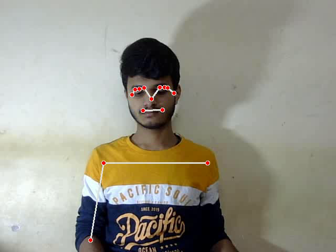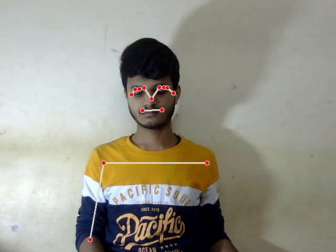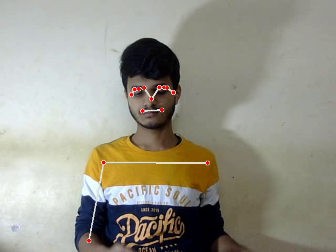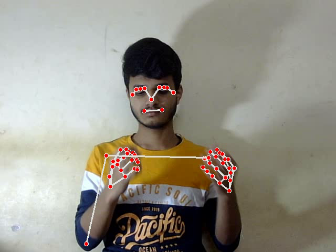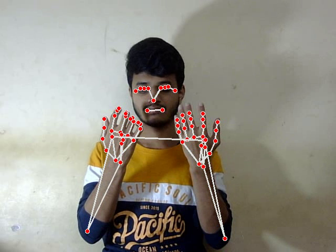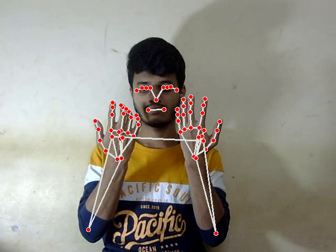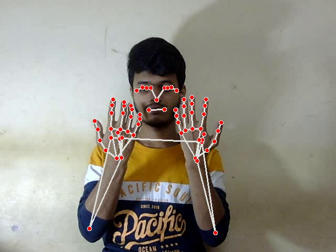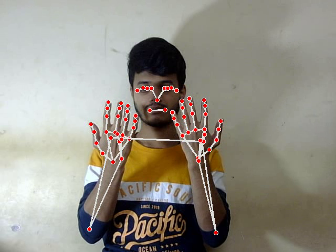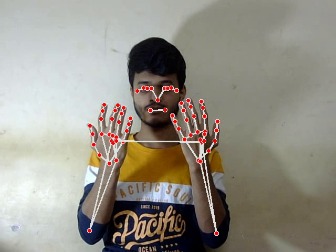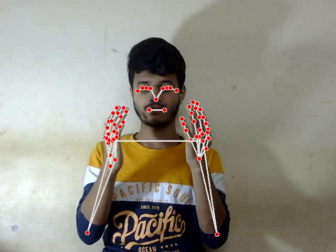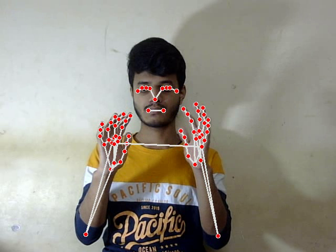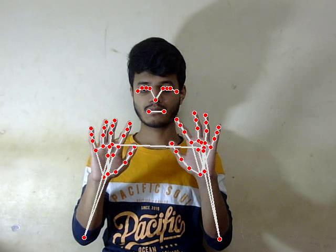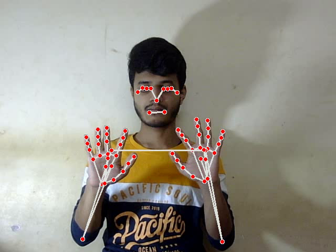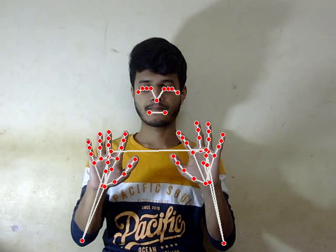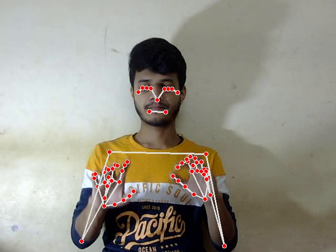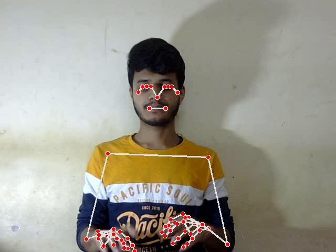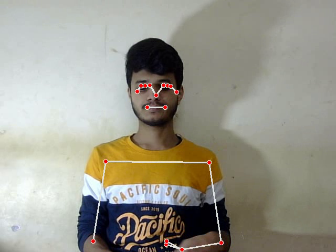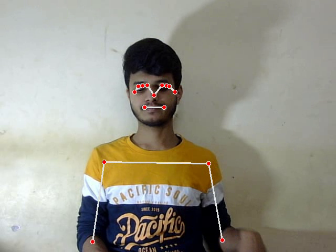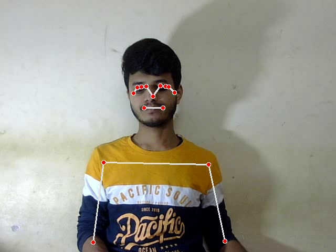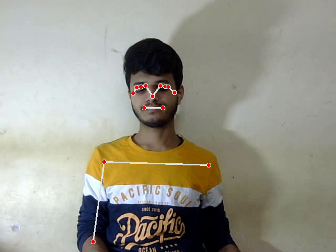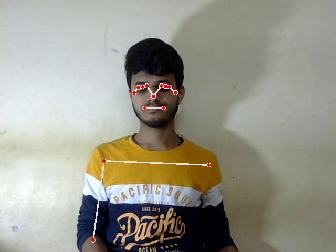finish